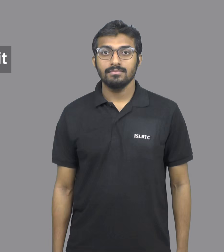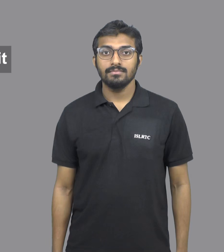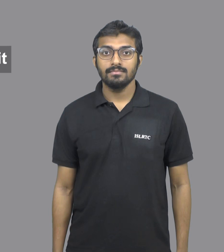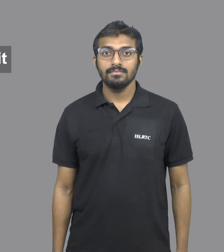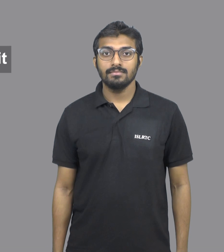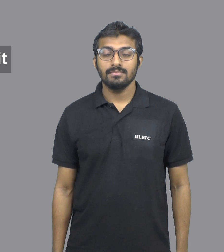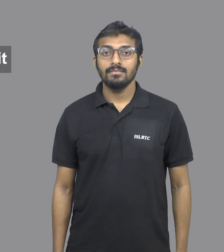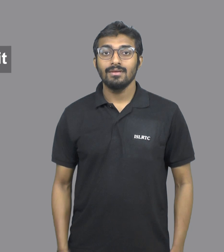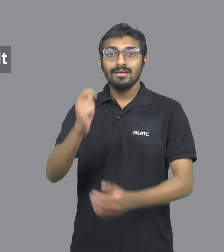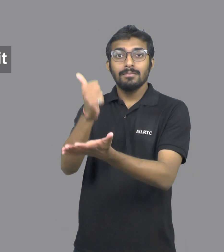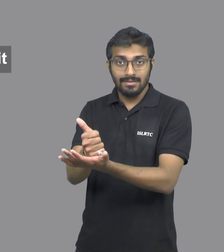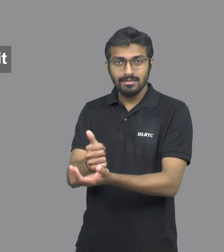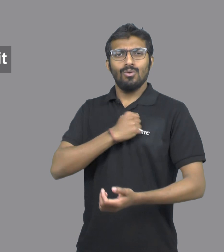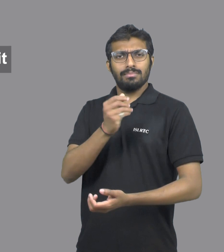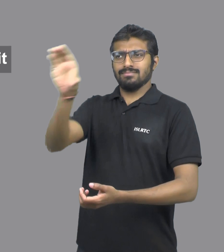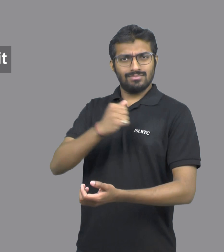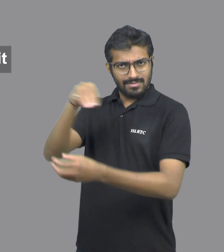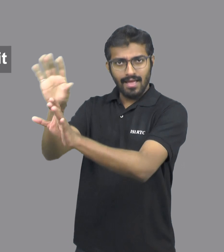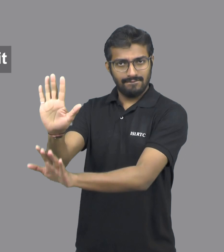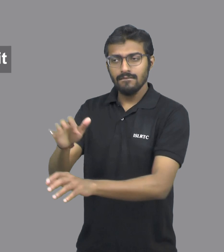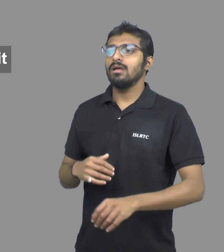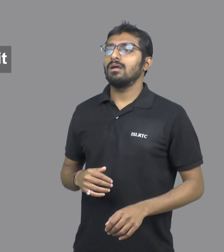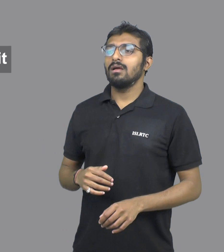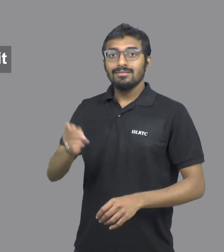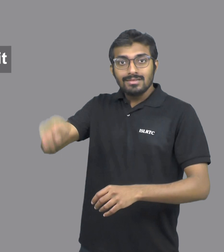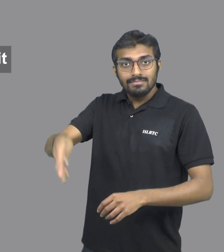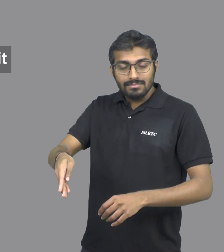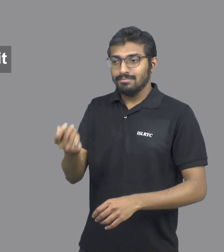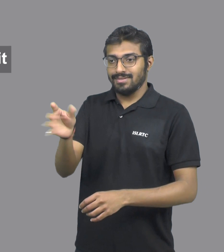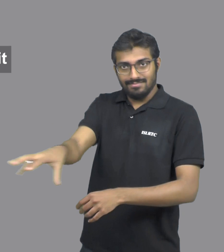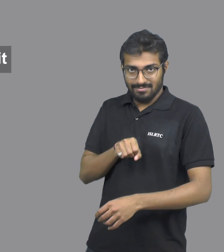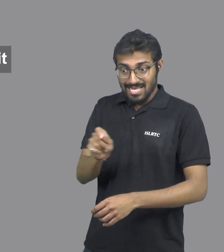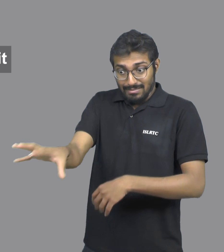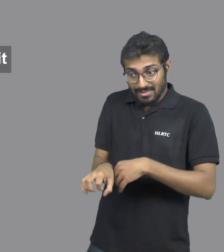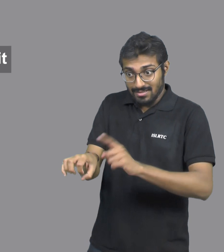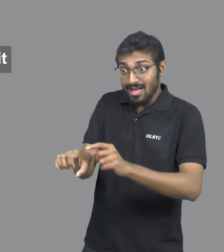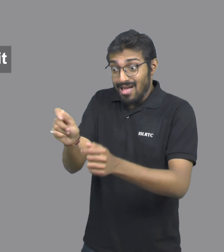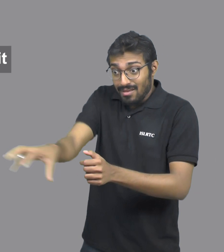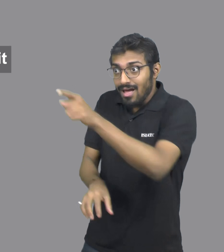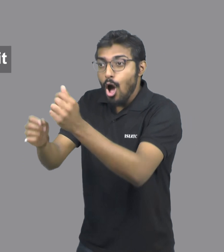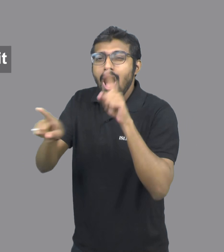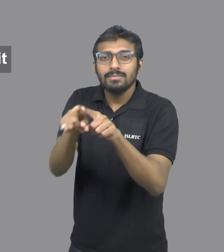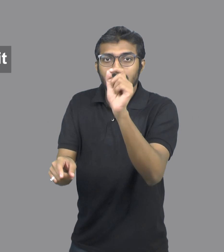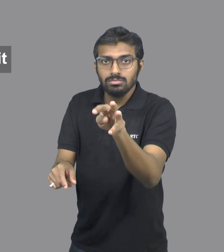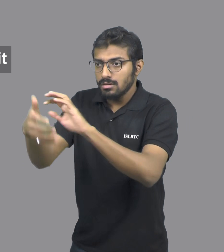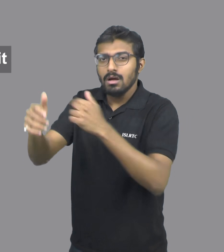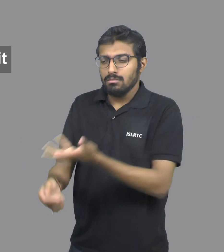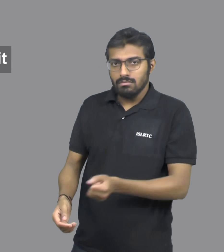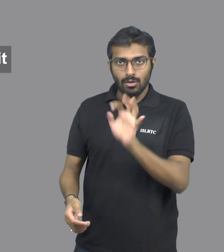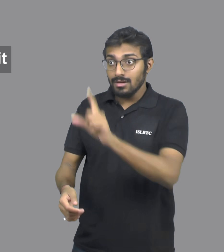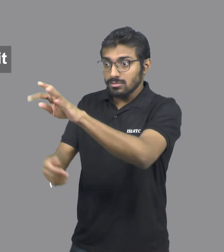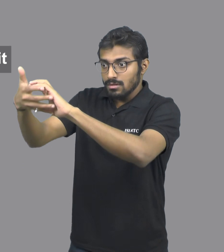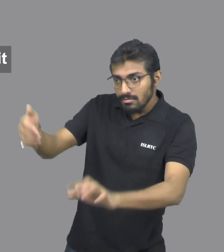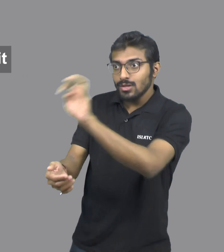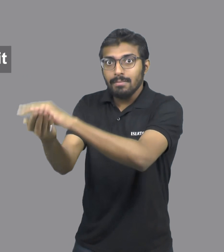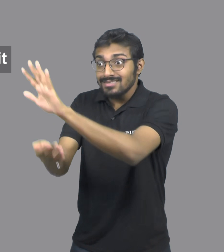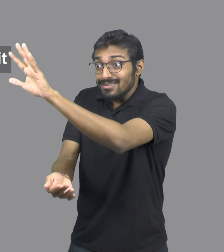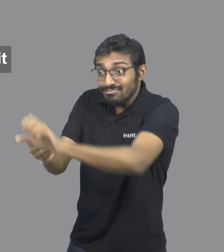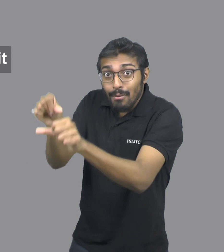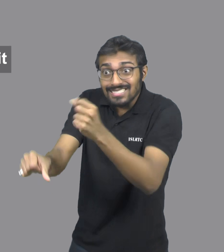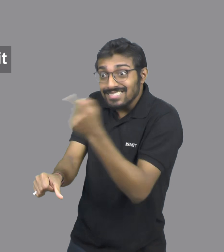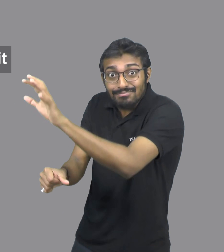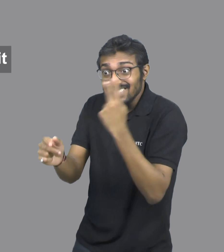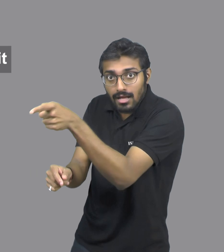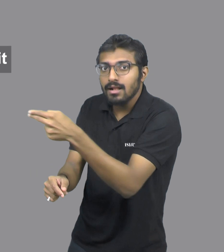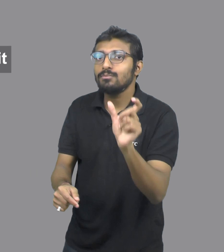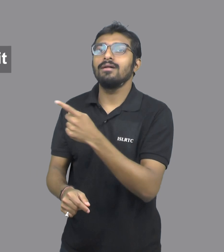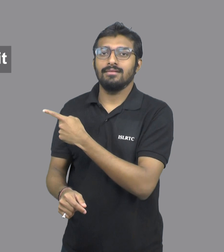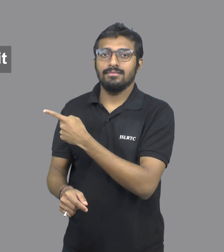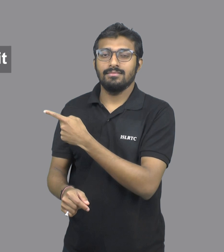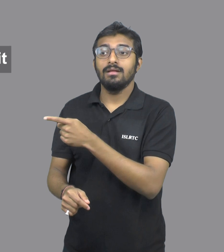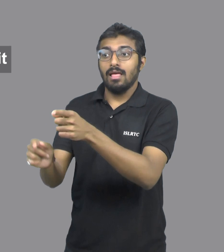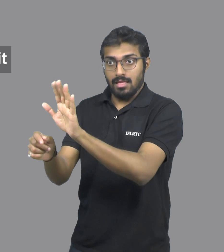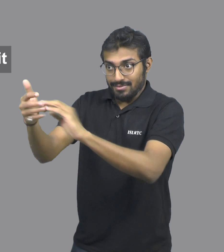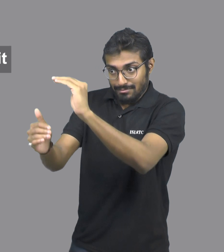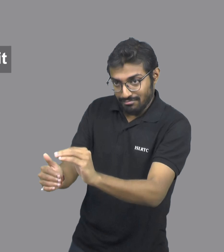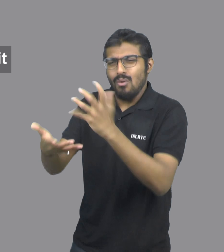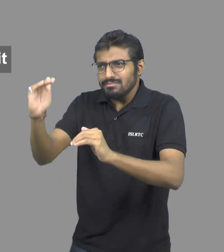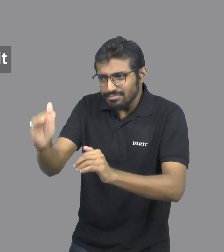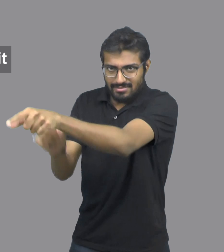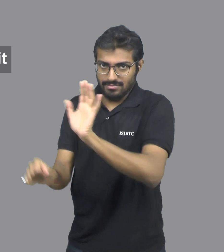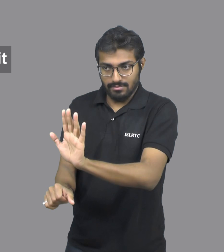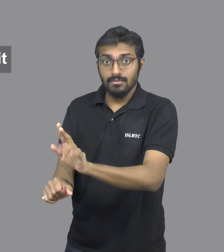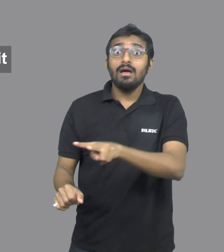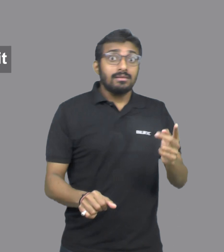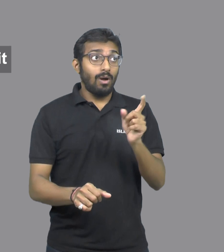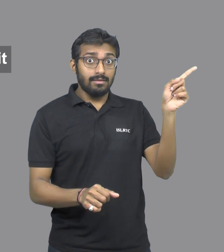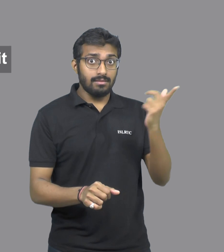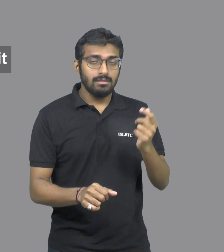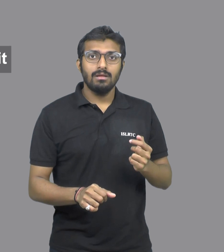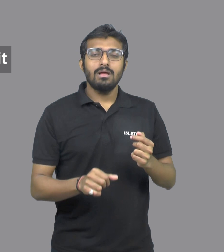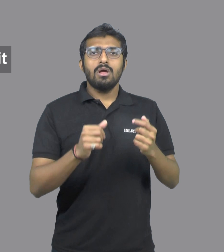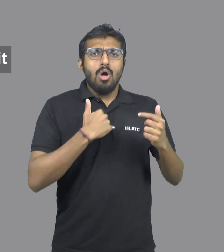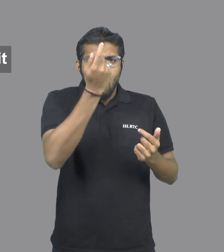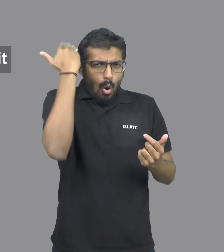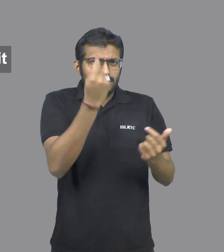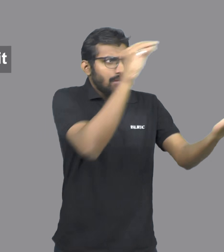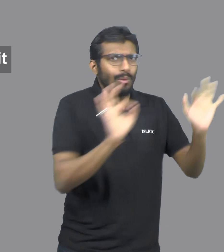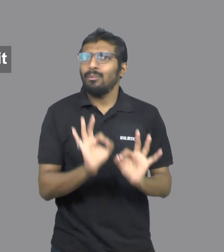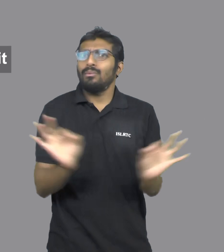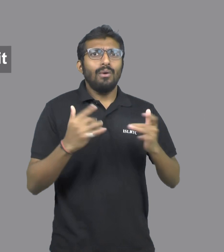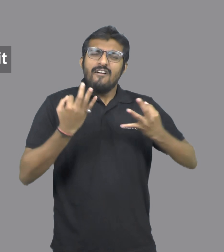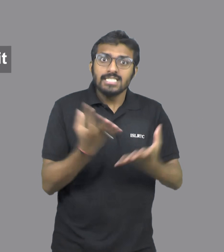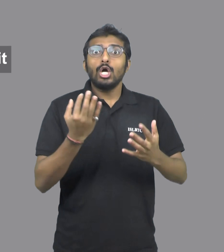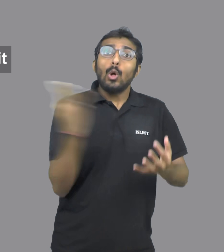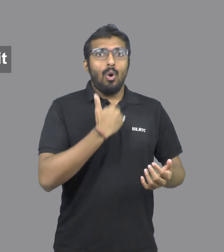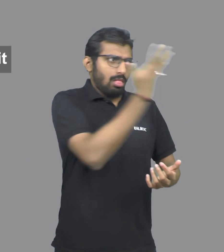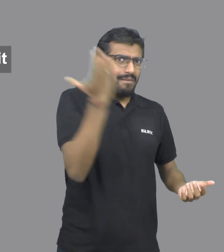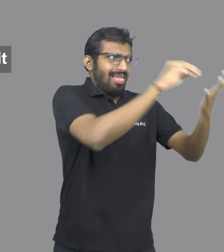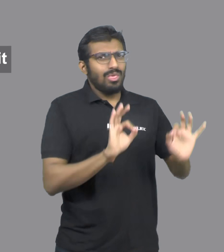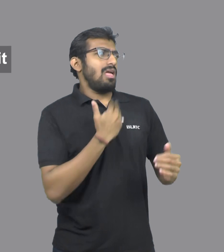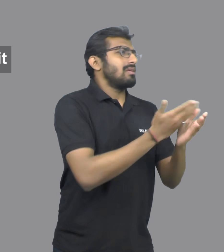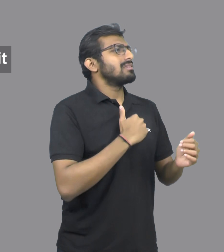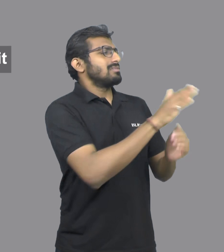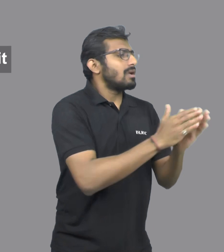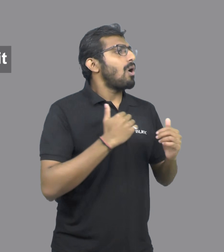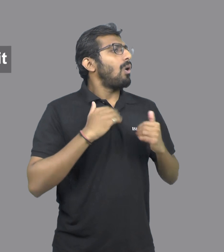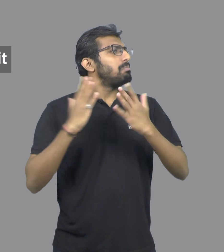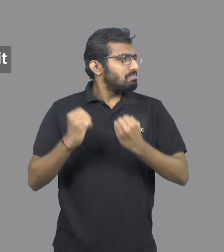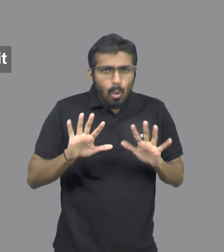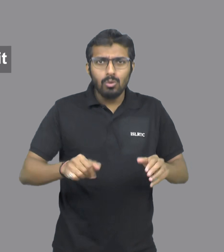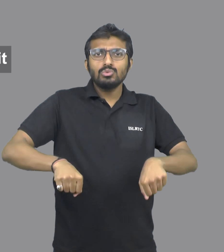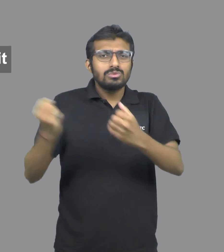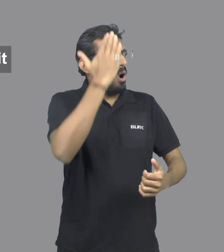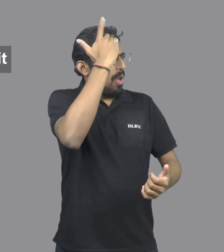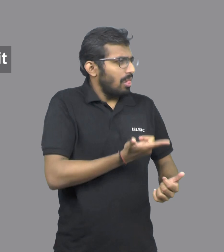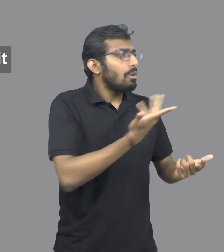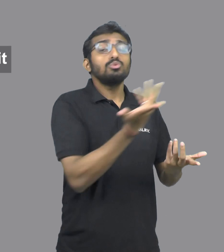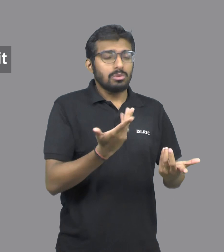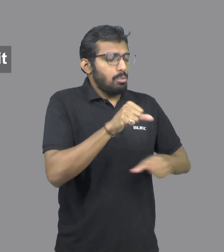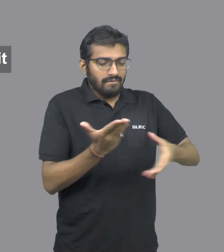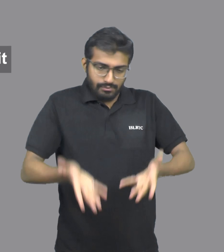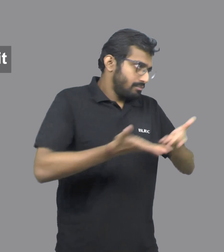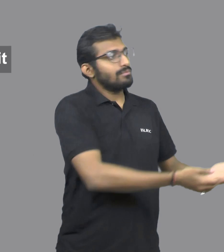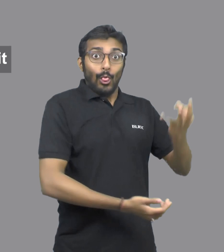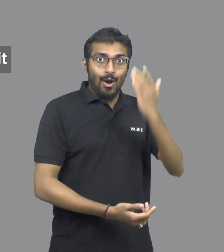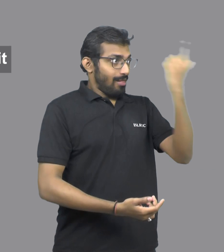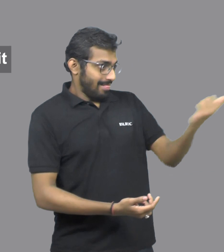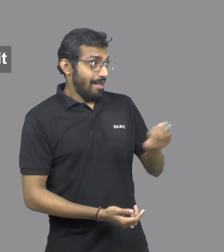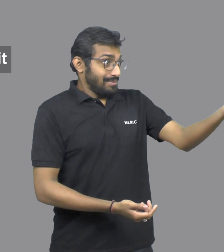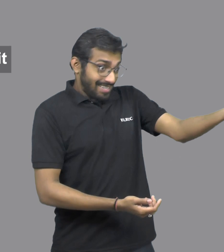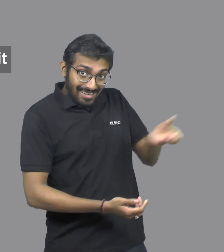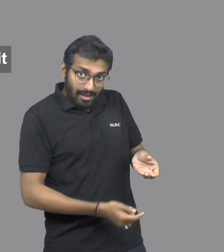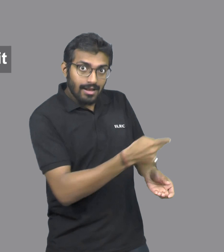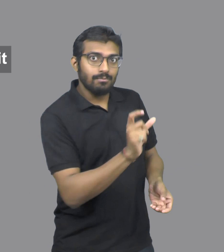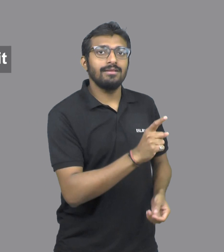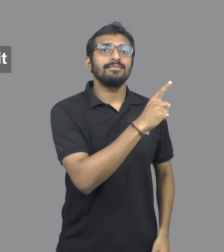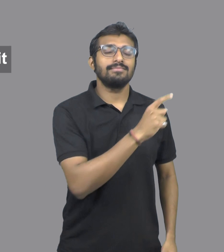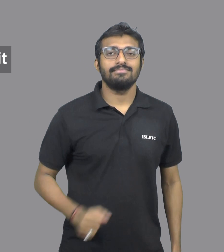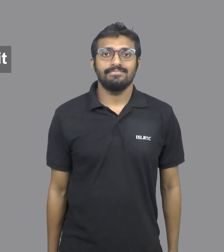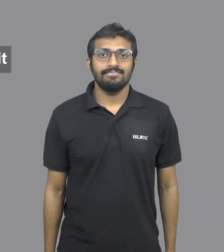Debit Debt